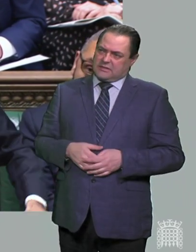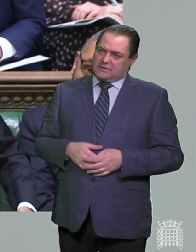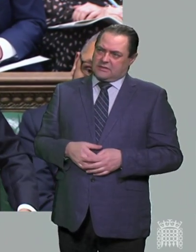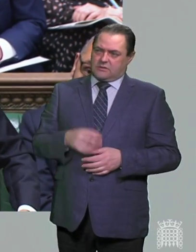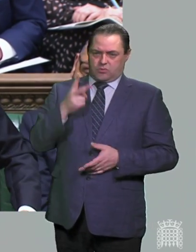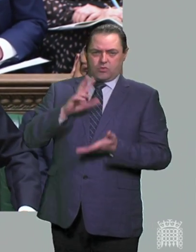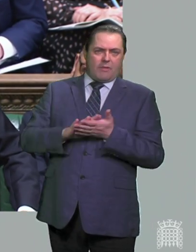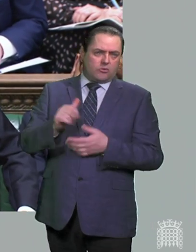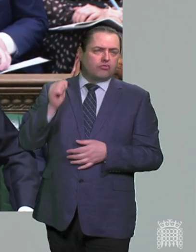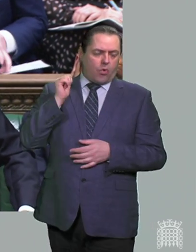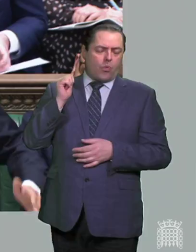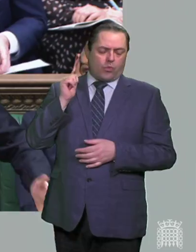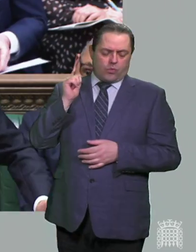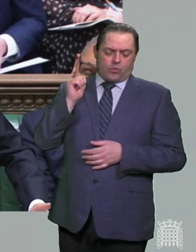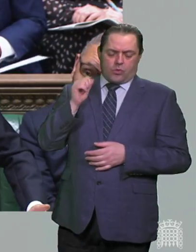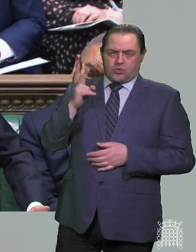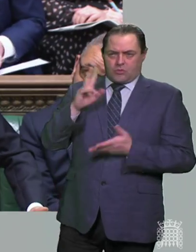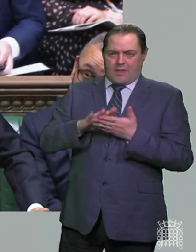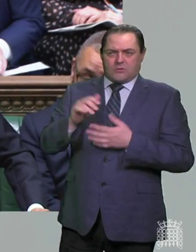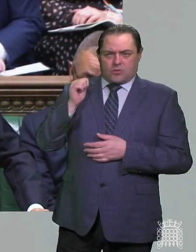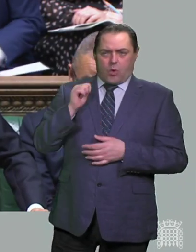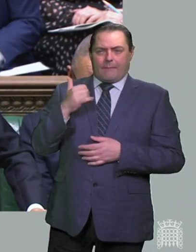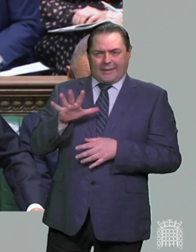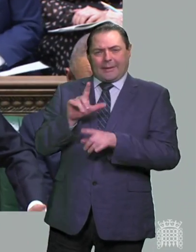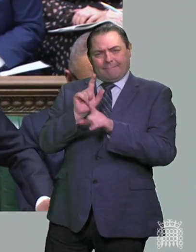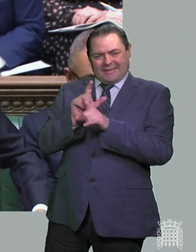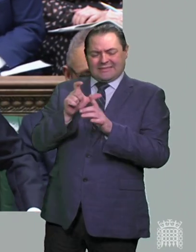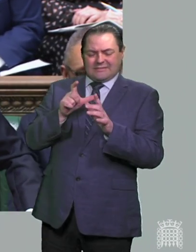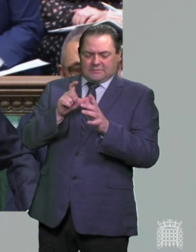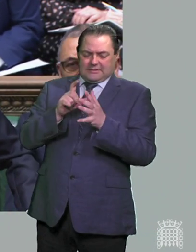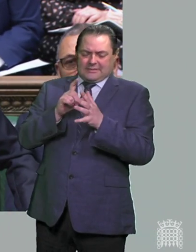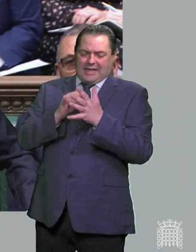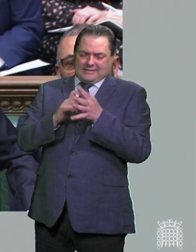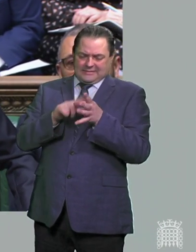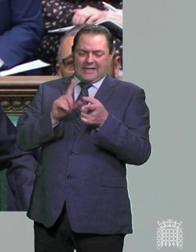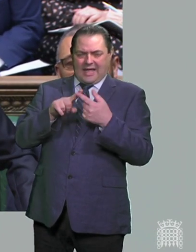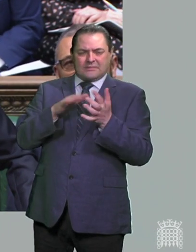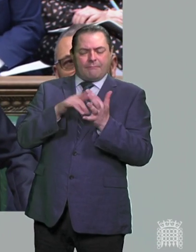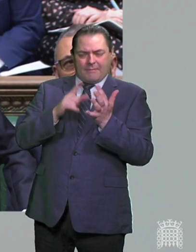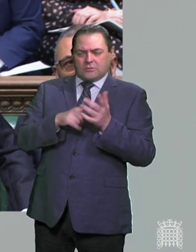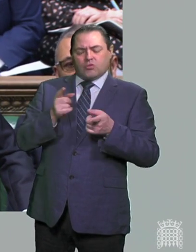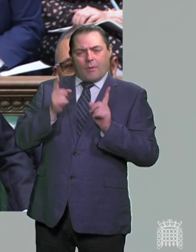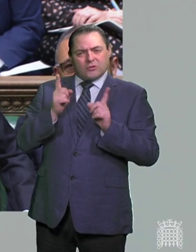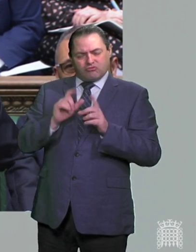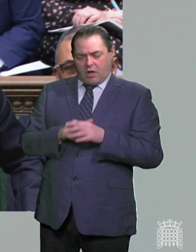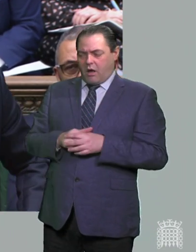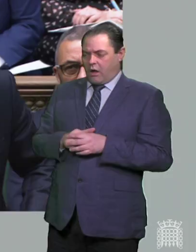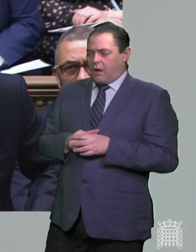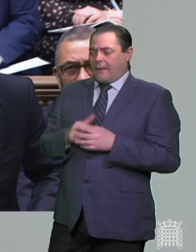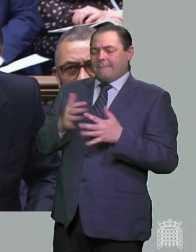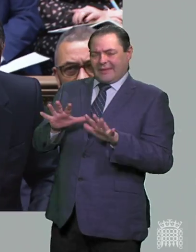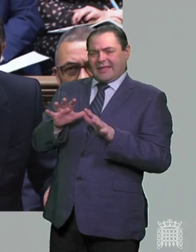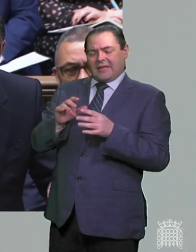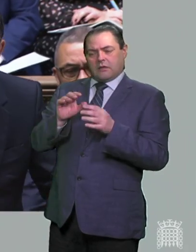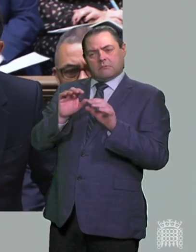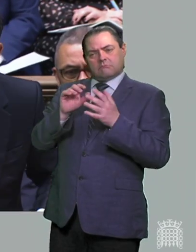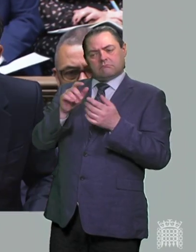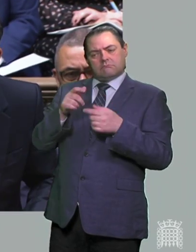Two months ago, I met Dame Louise Casey and the Metropolitan Police Commissioner and we introduced a series of measures.